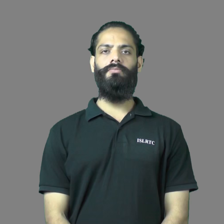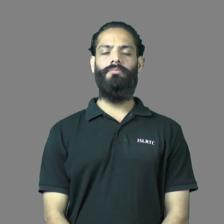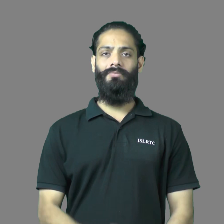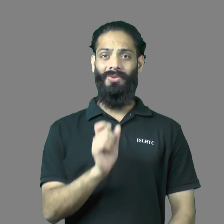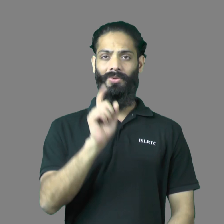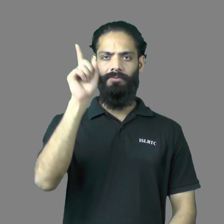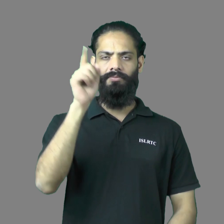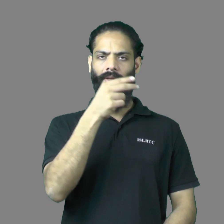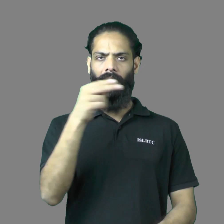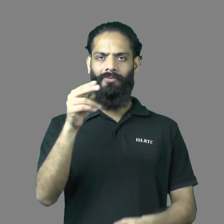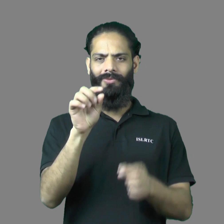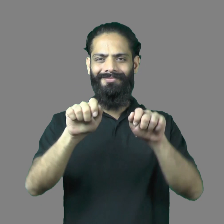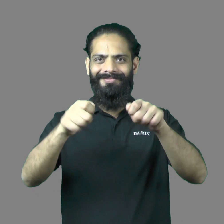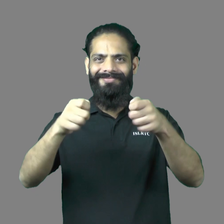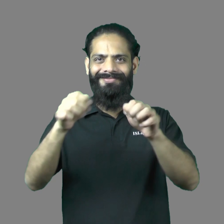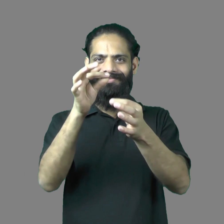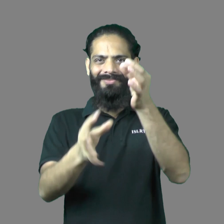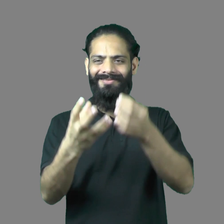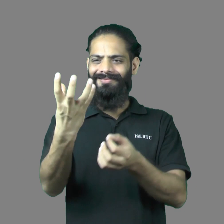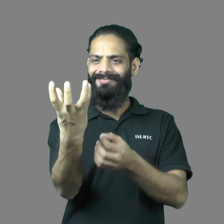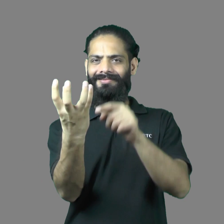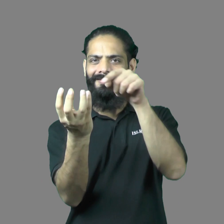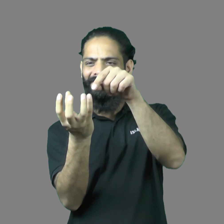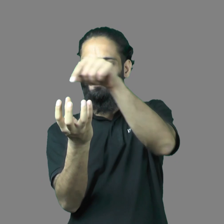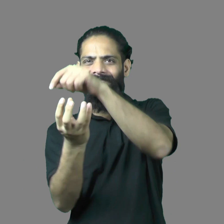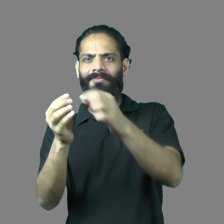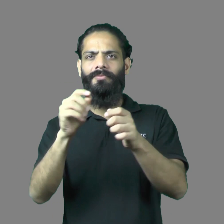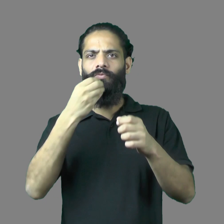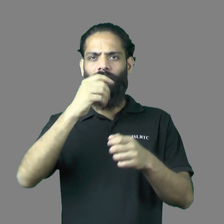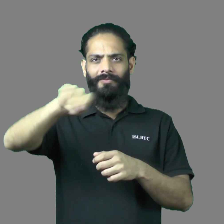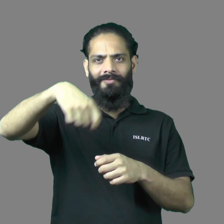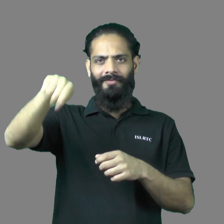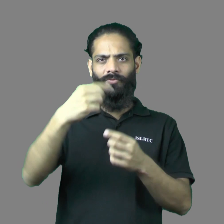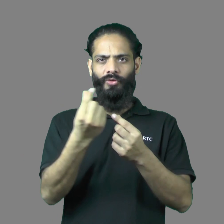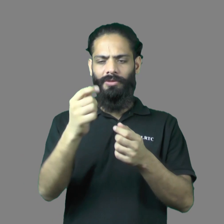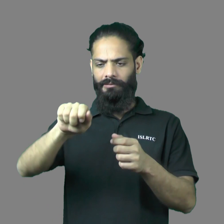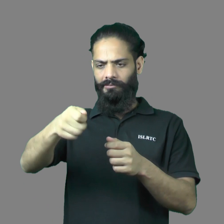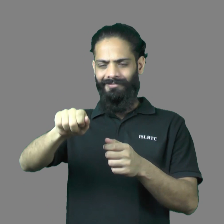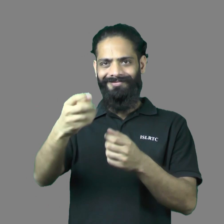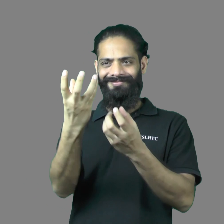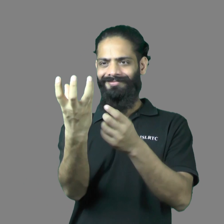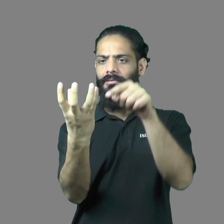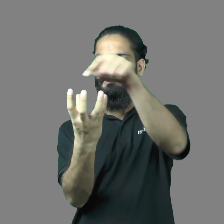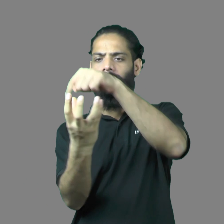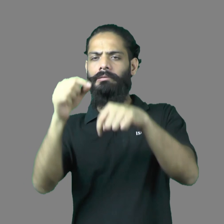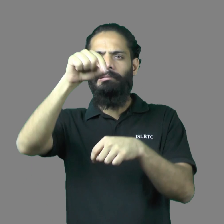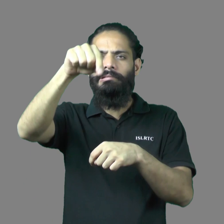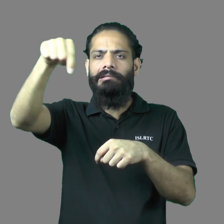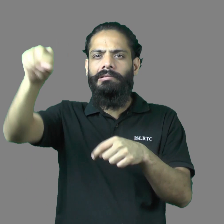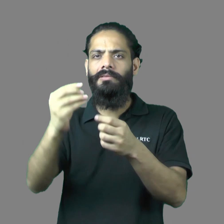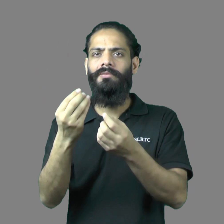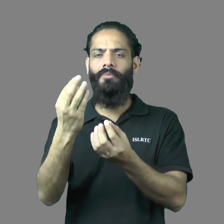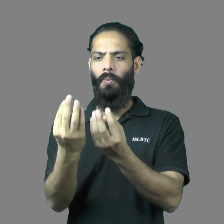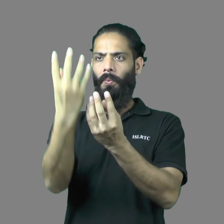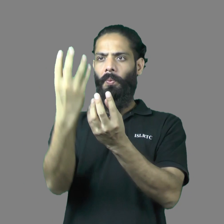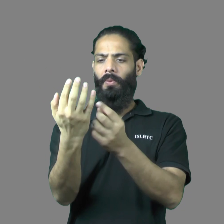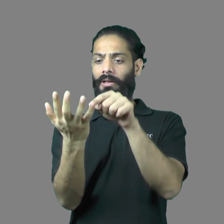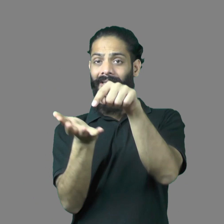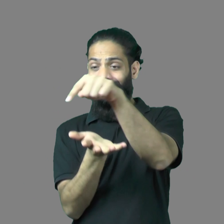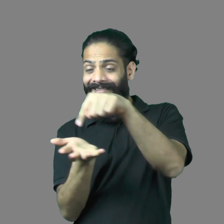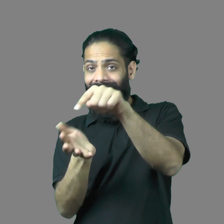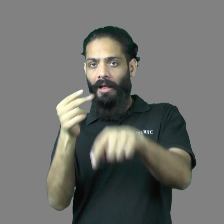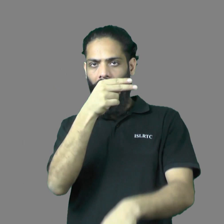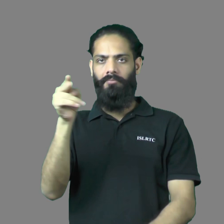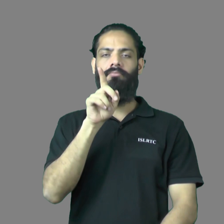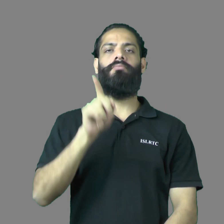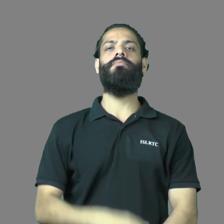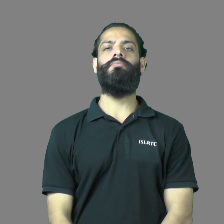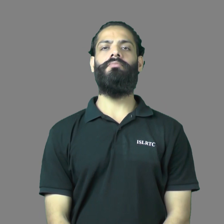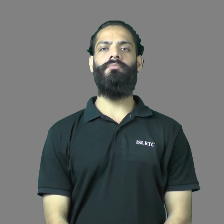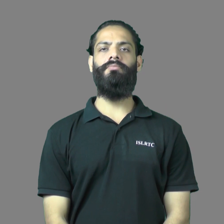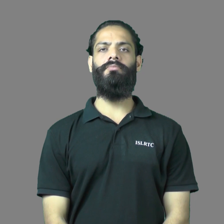Burner